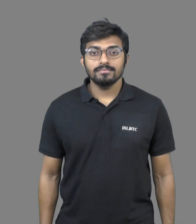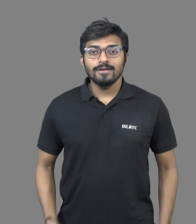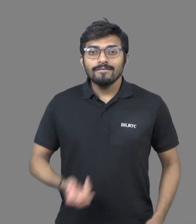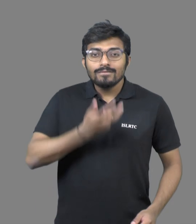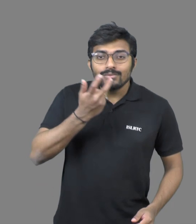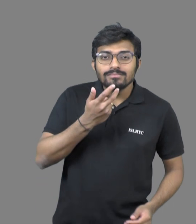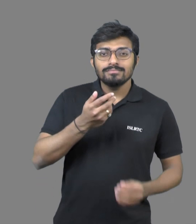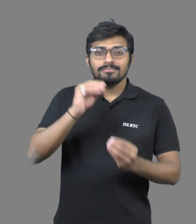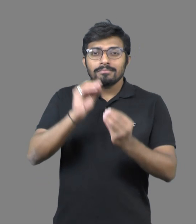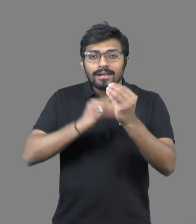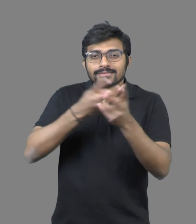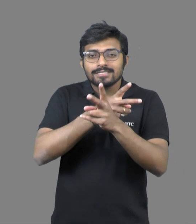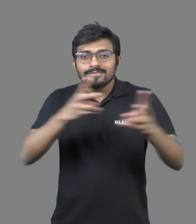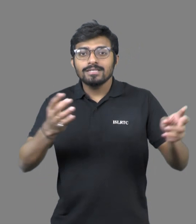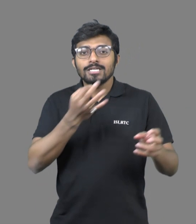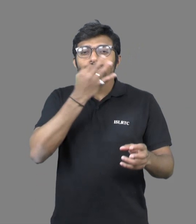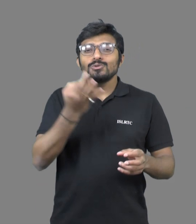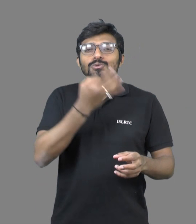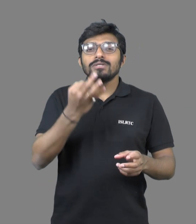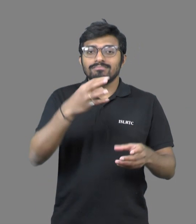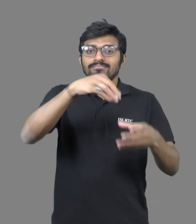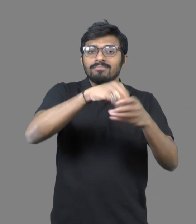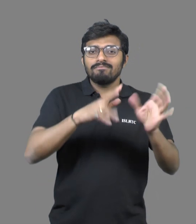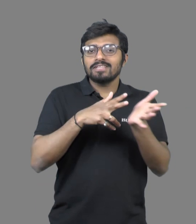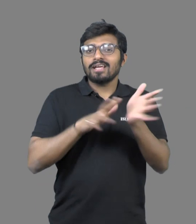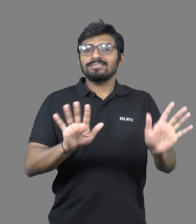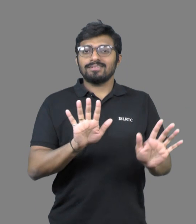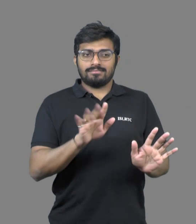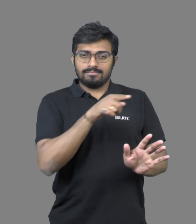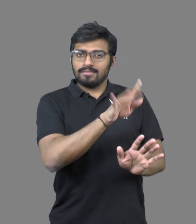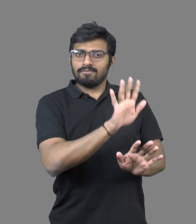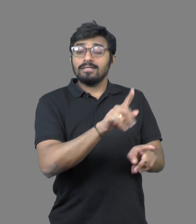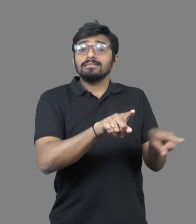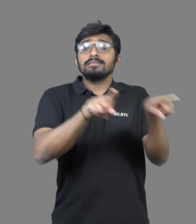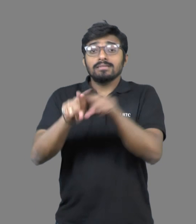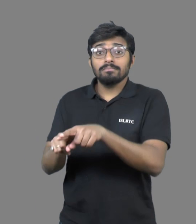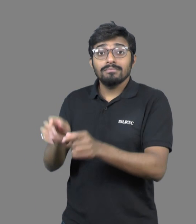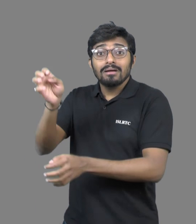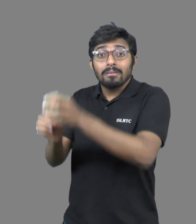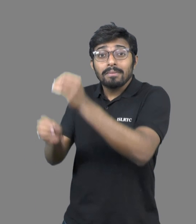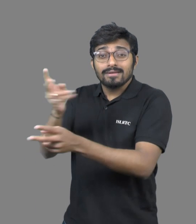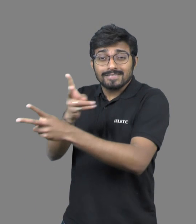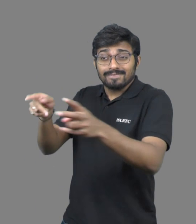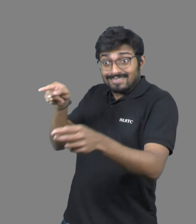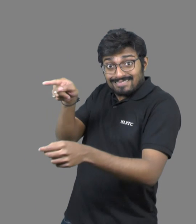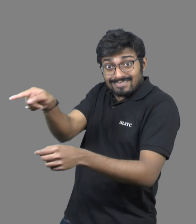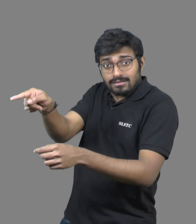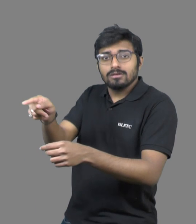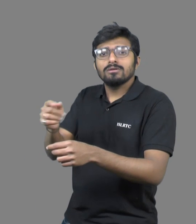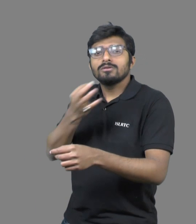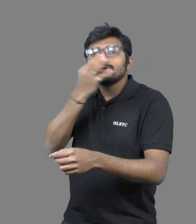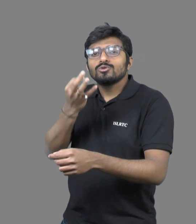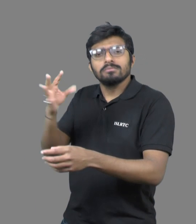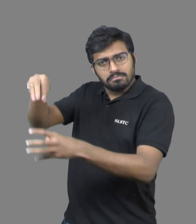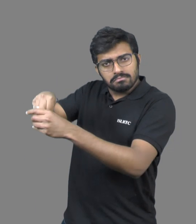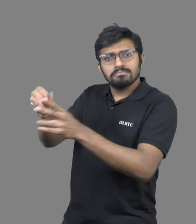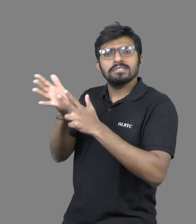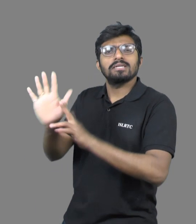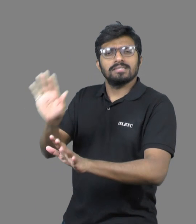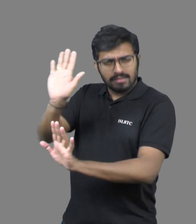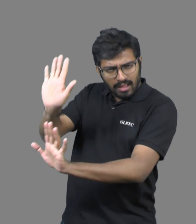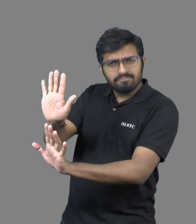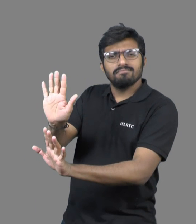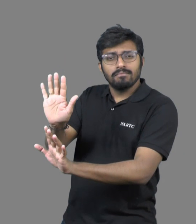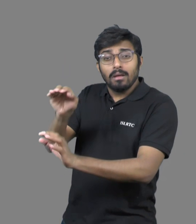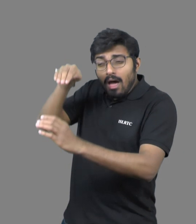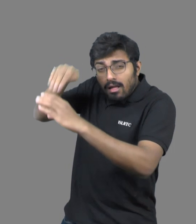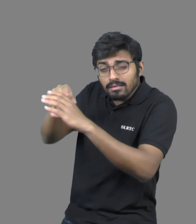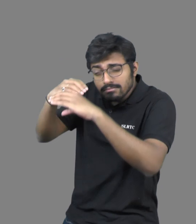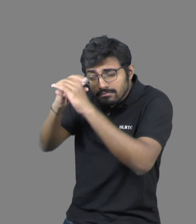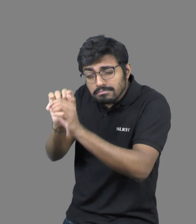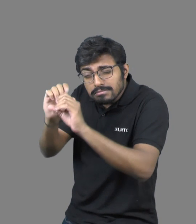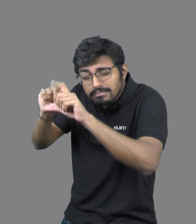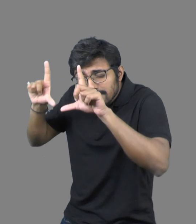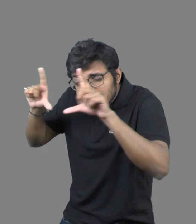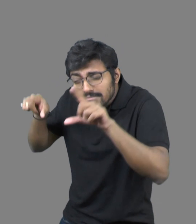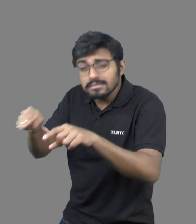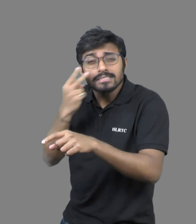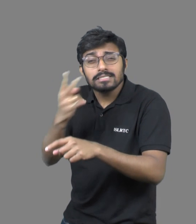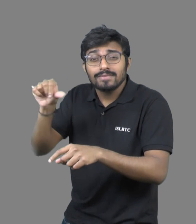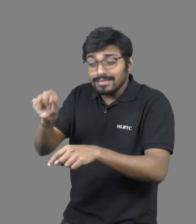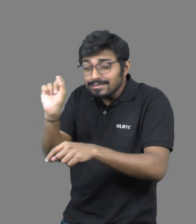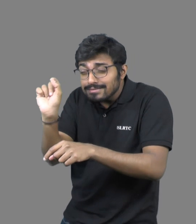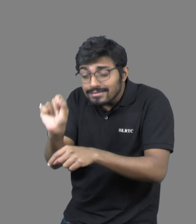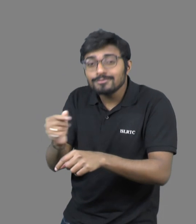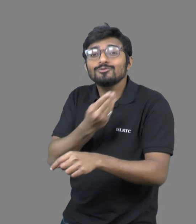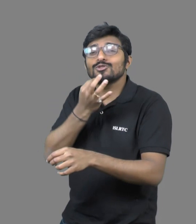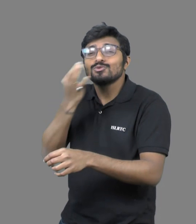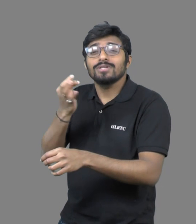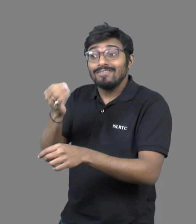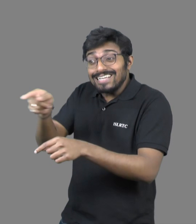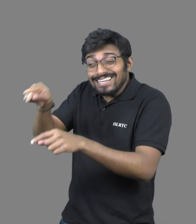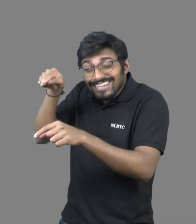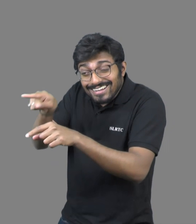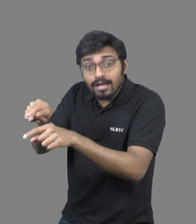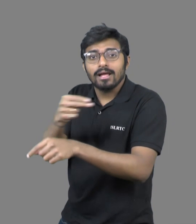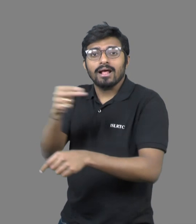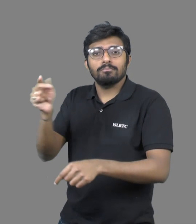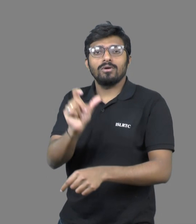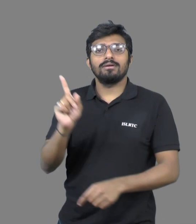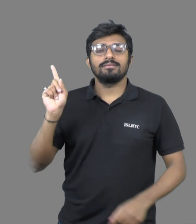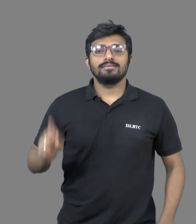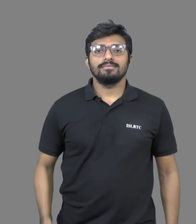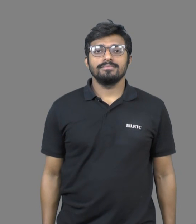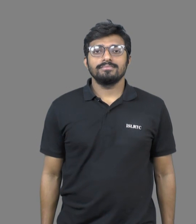Lactose